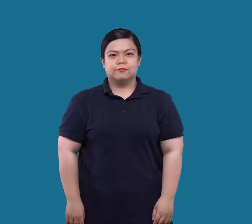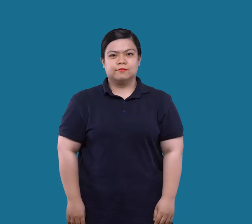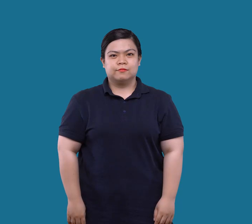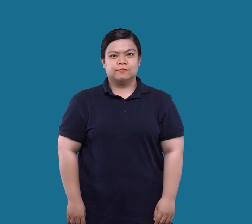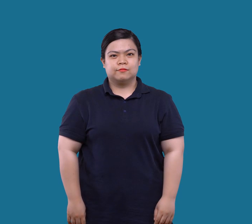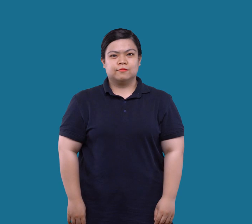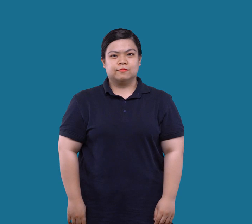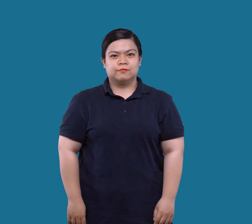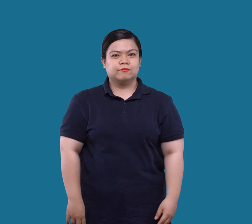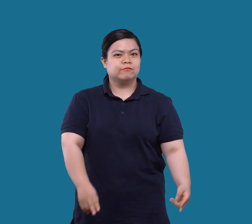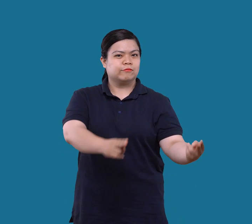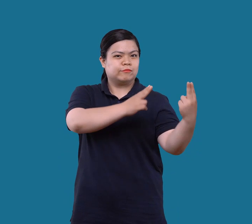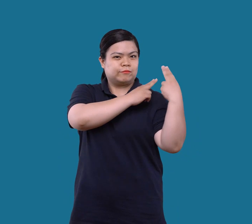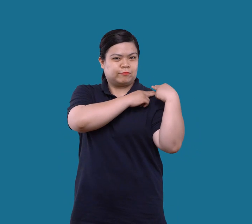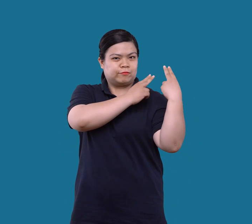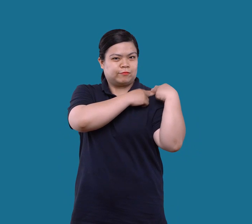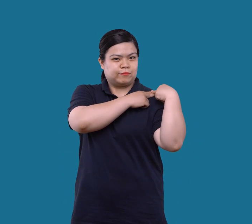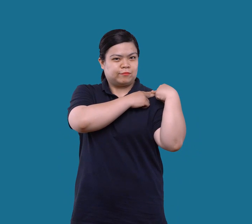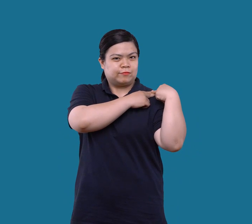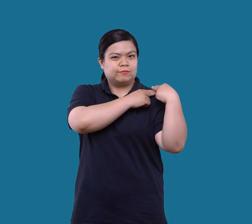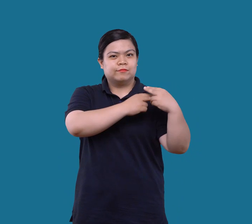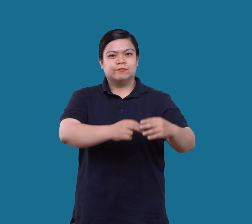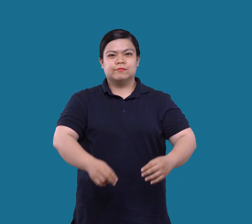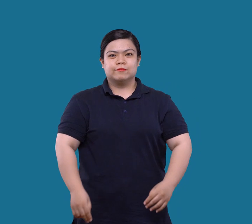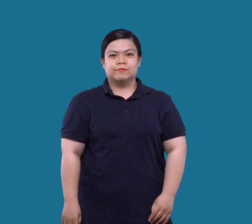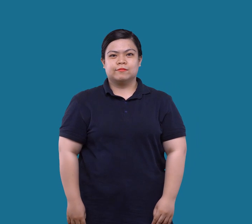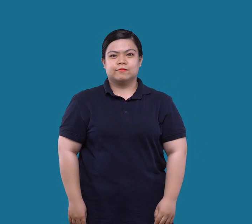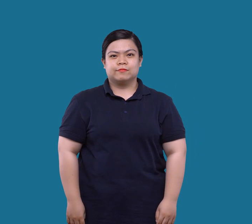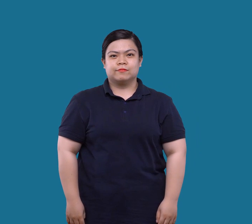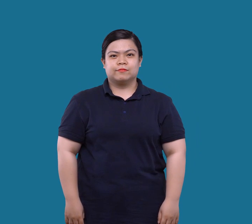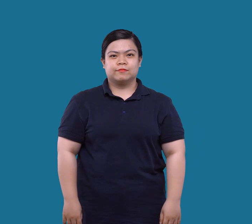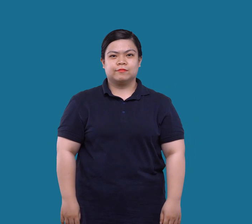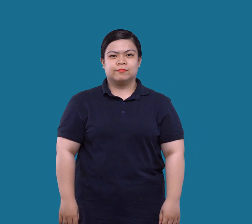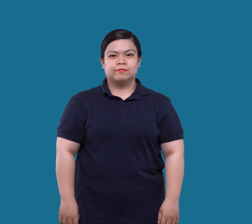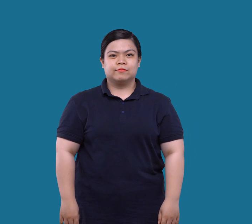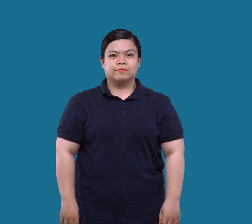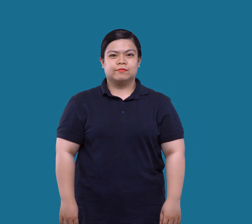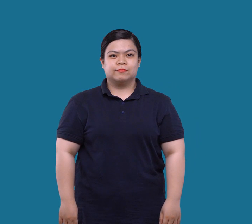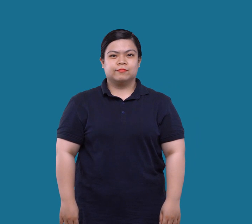trách nhiệm